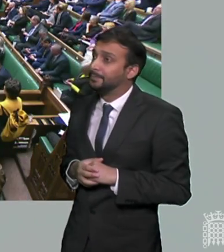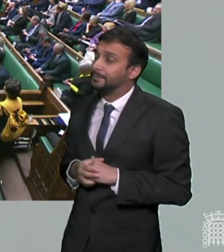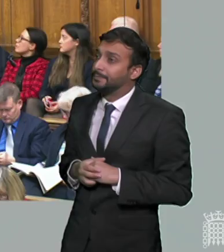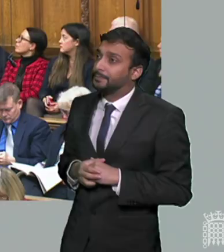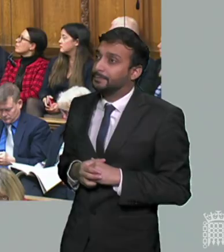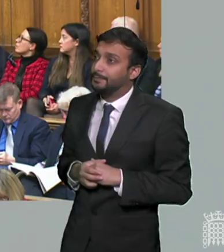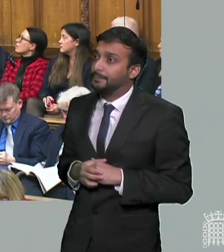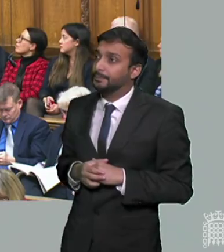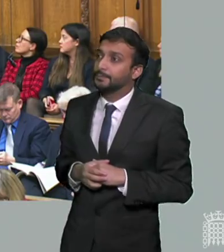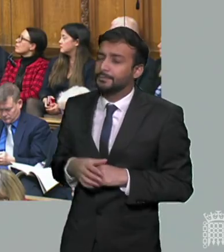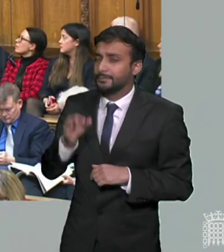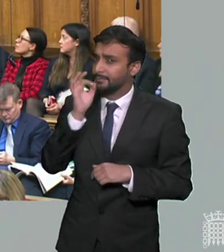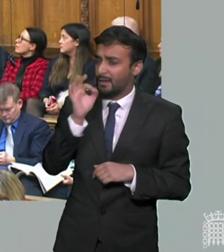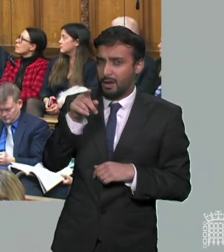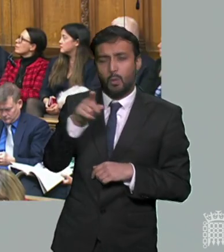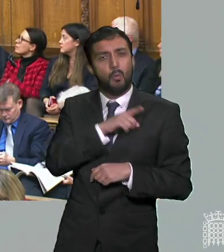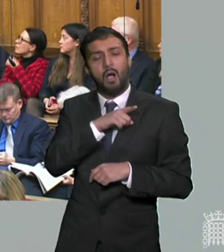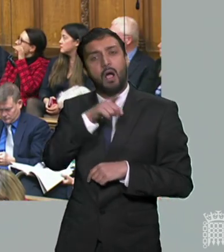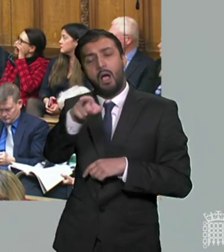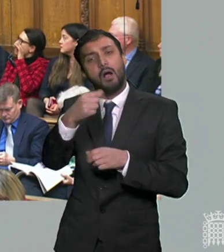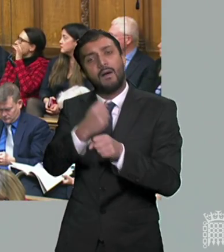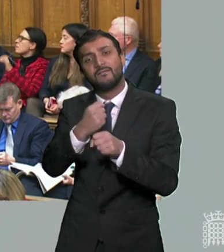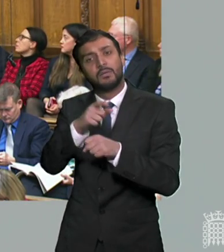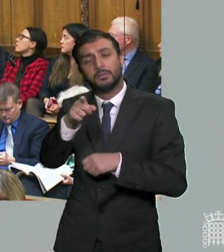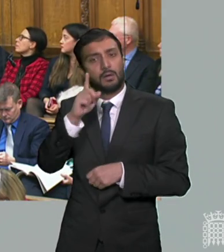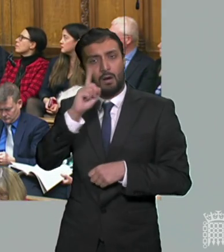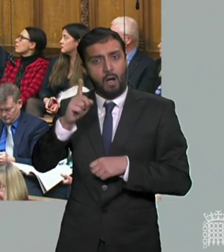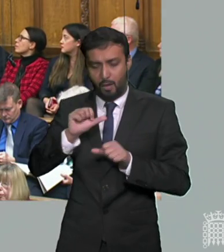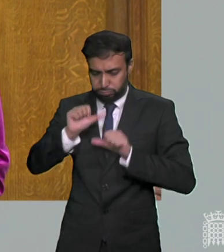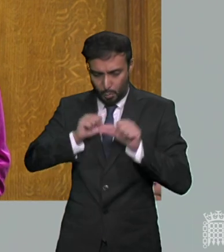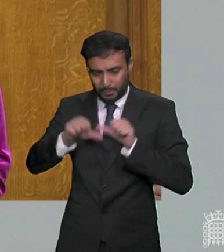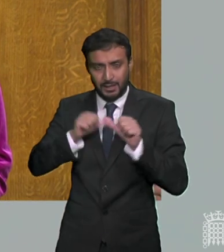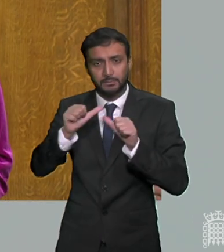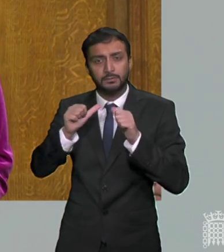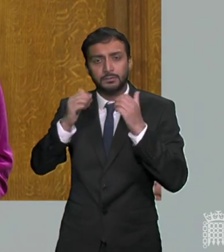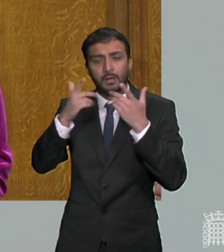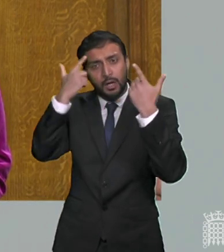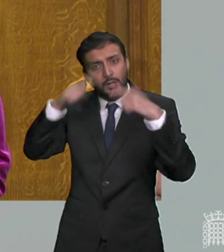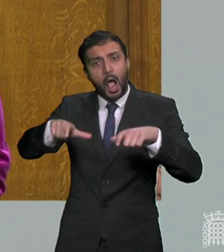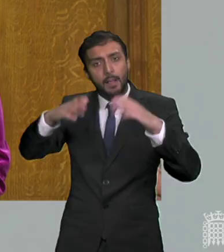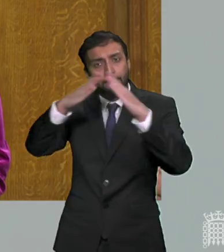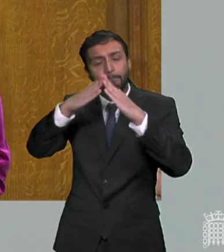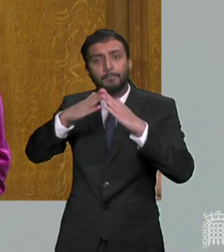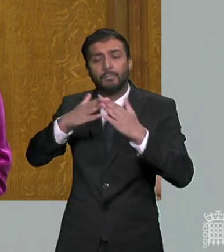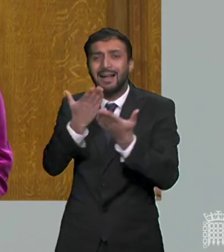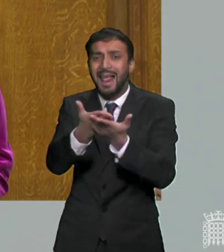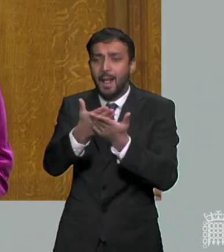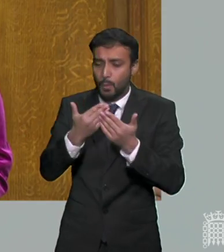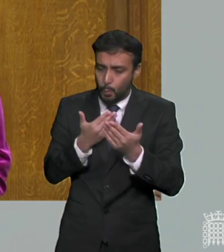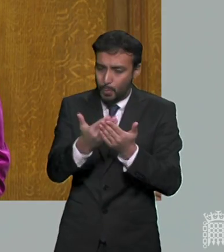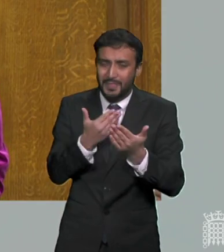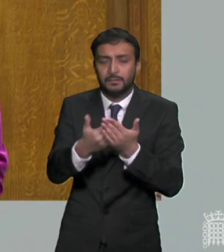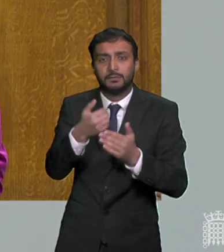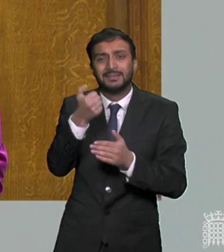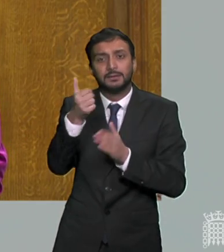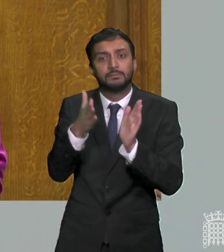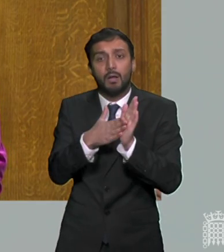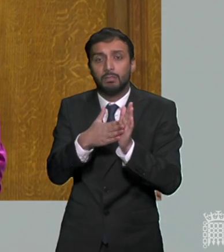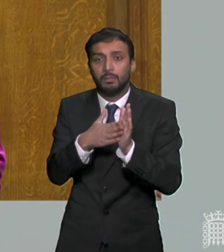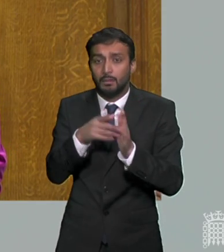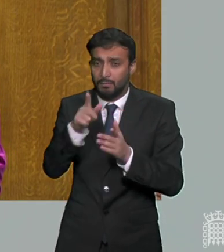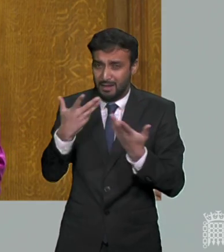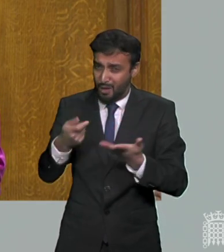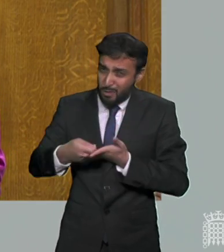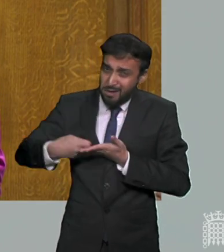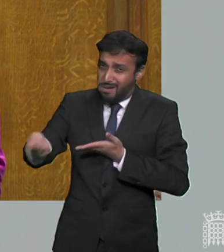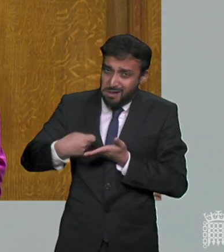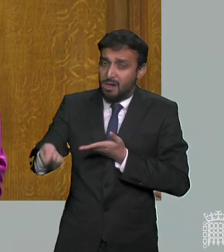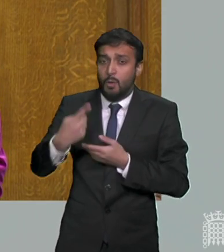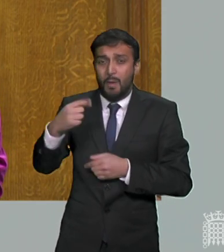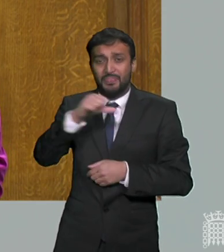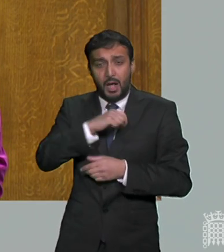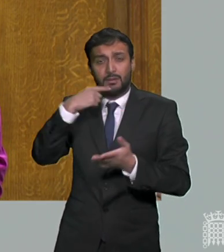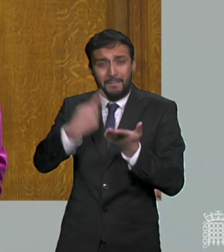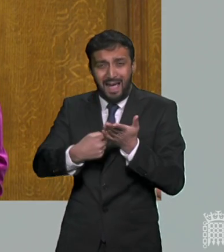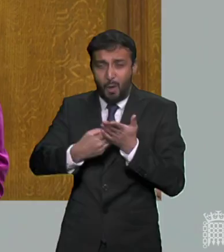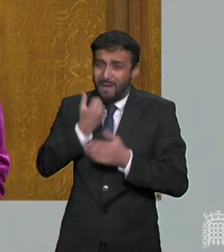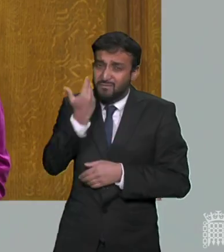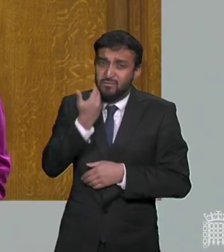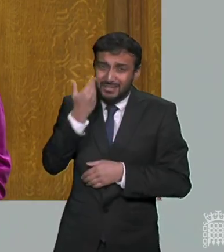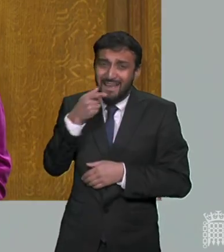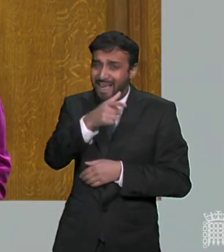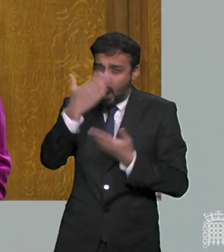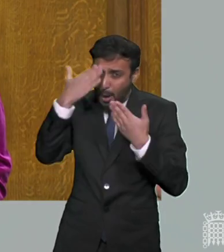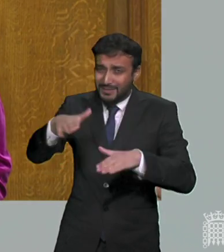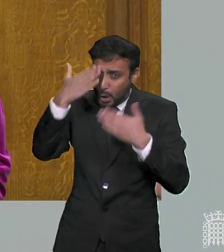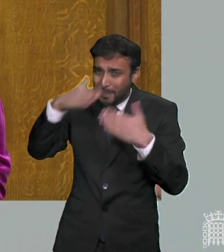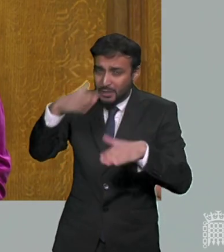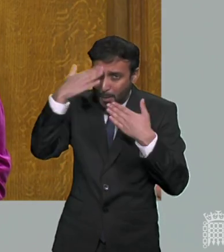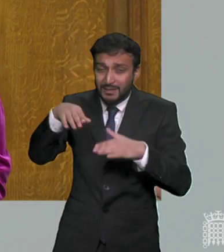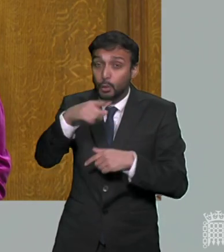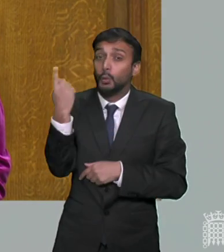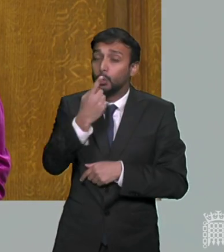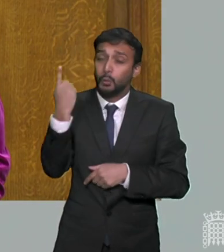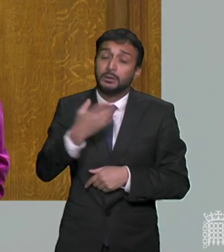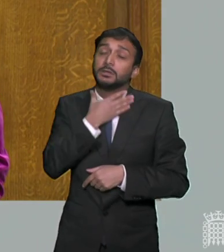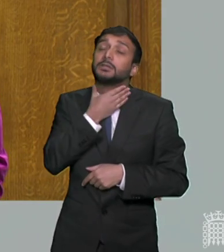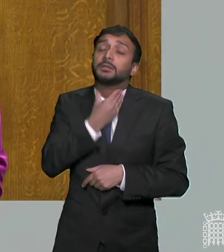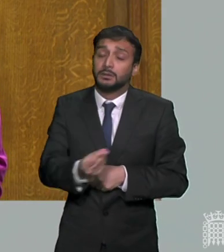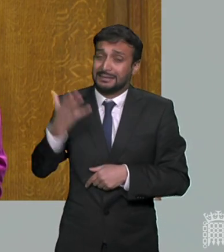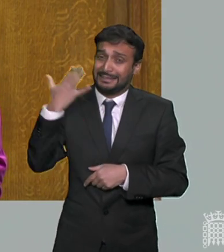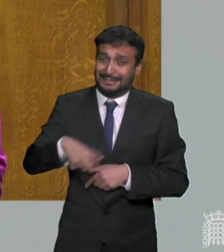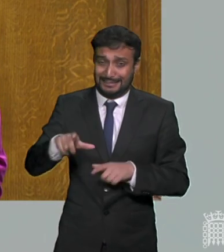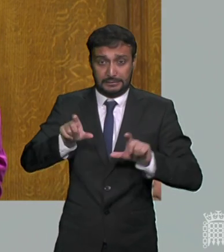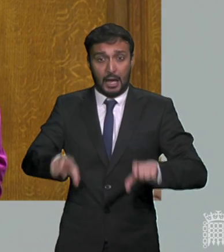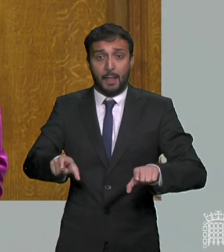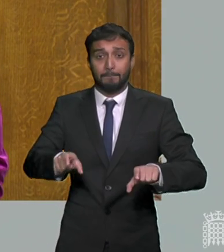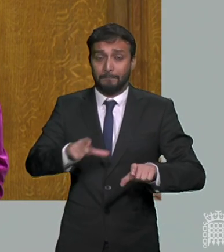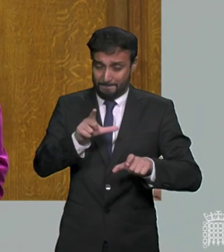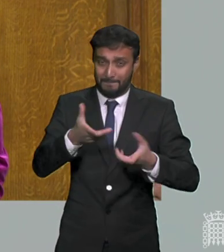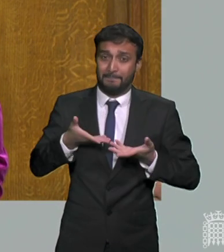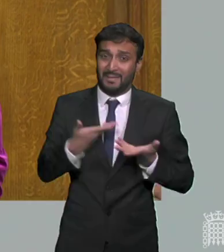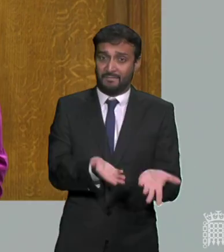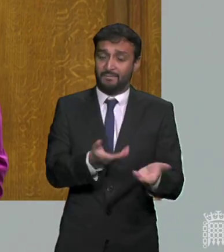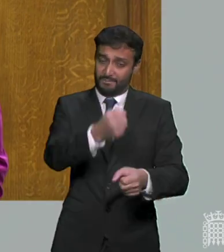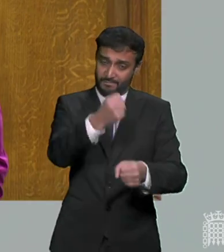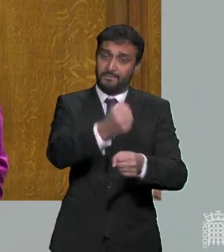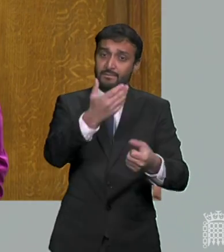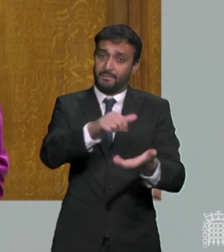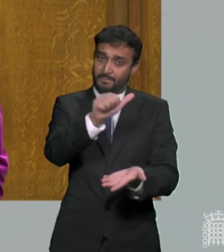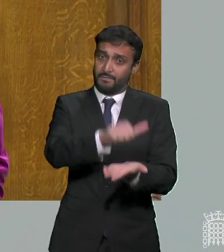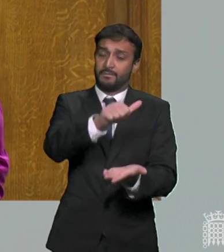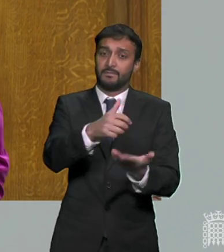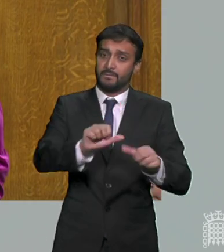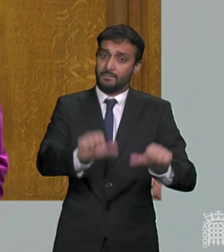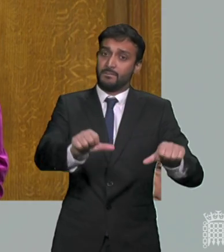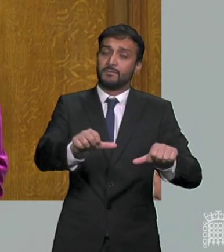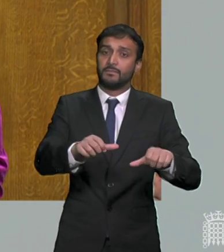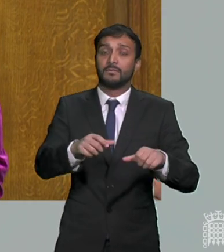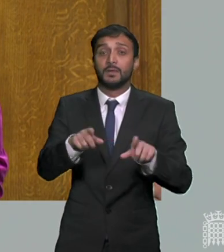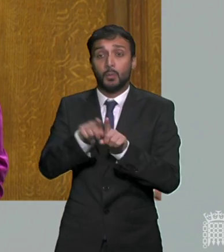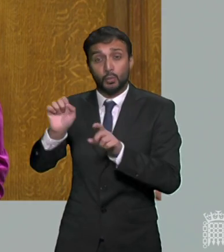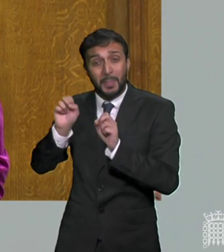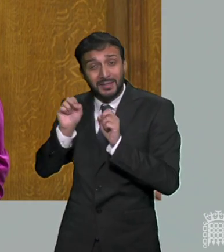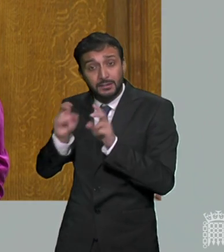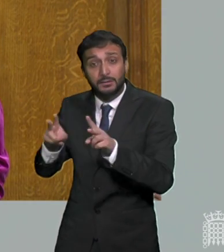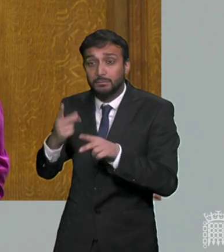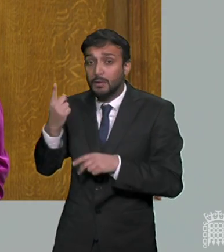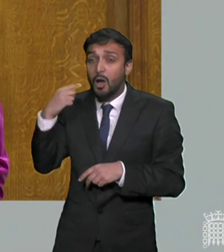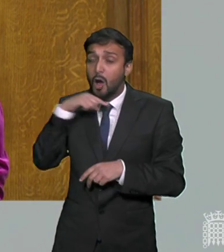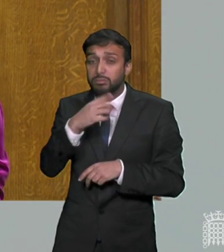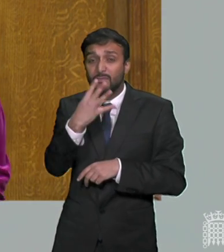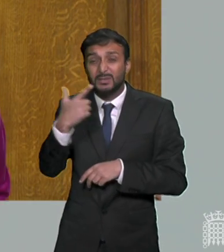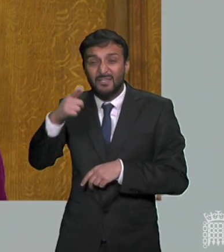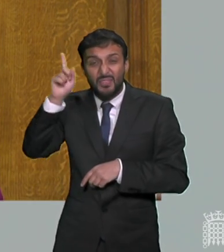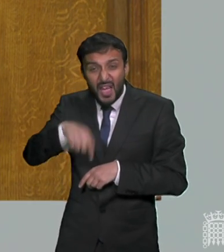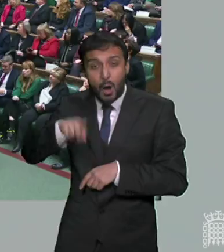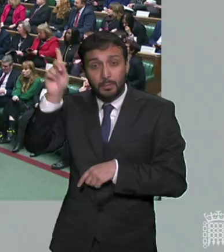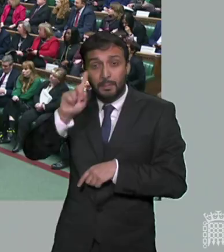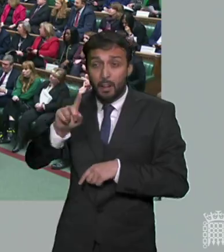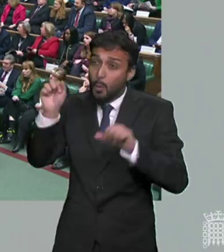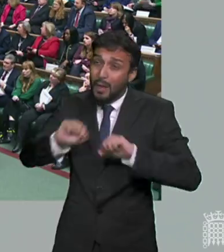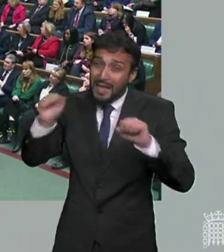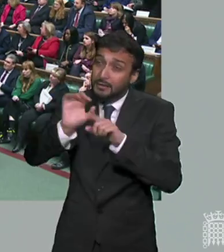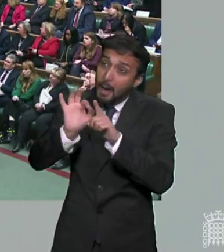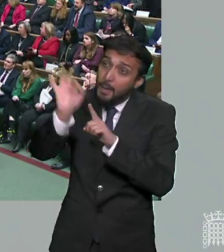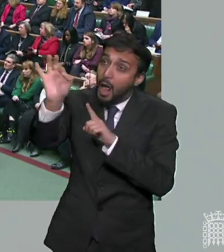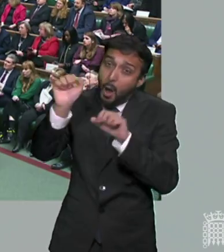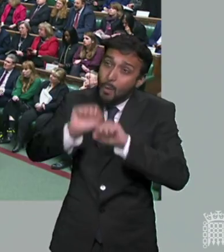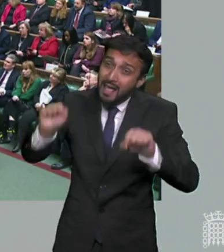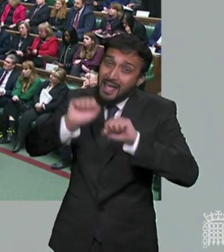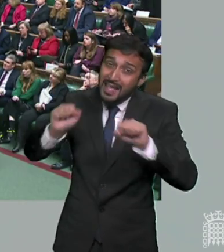Why can the Government not process asylum claims within six months, thereby saving £5.6 million a day on asylum seekers’ accommodation, granting asylum to those who need it quickly, and stopping the abuse of the system, which currently has a backlog of 147,000 asylum claims?